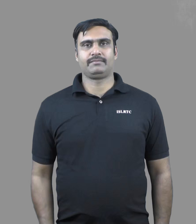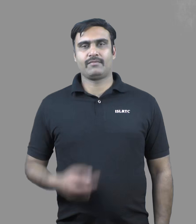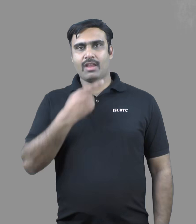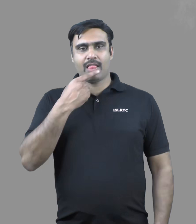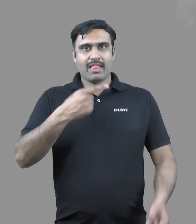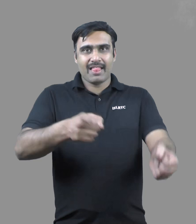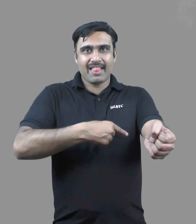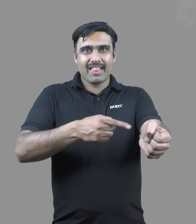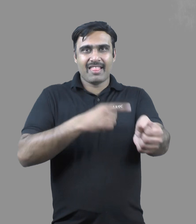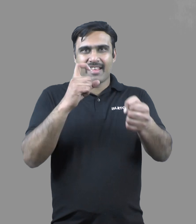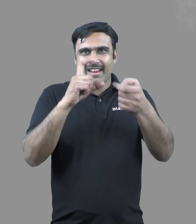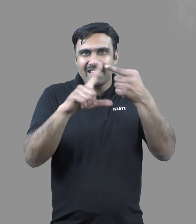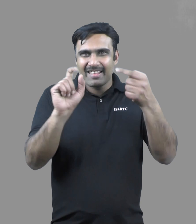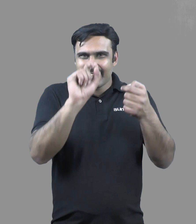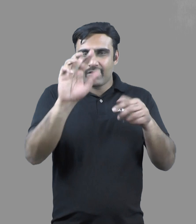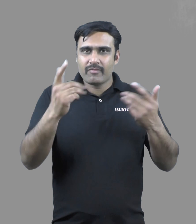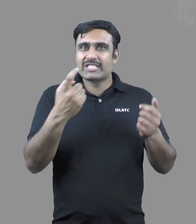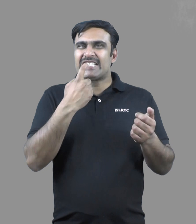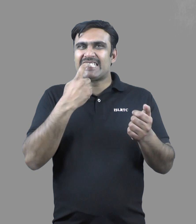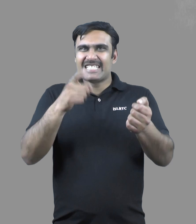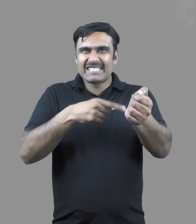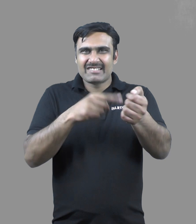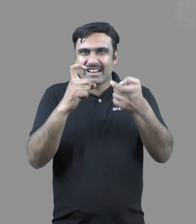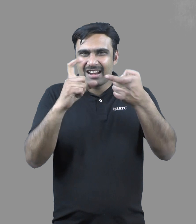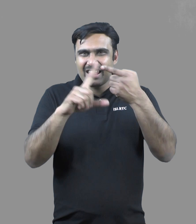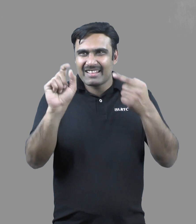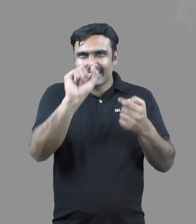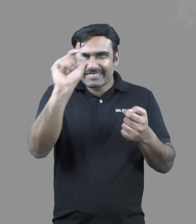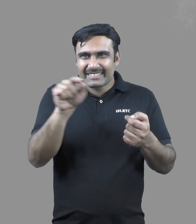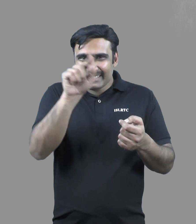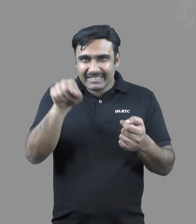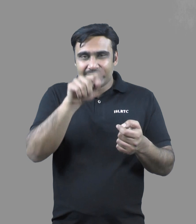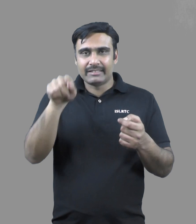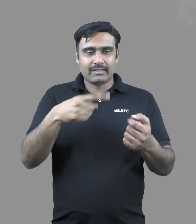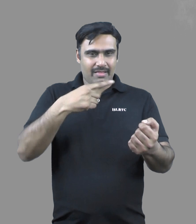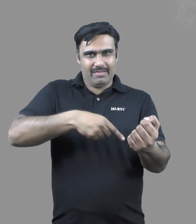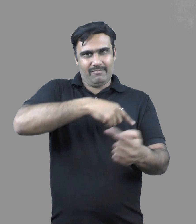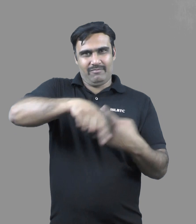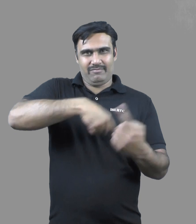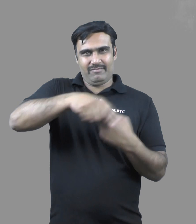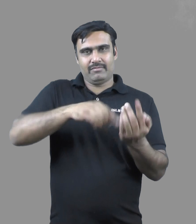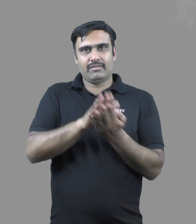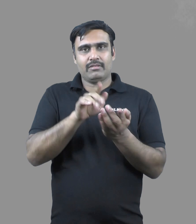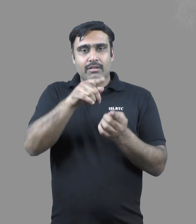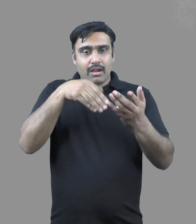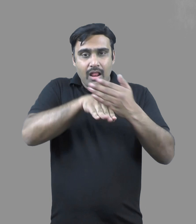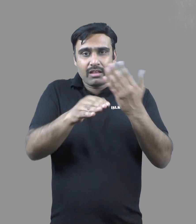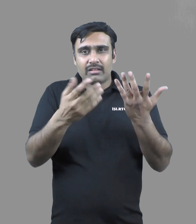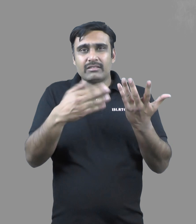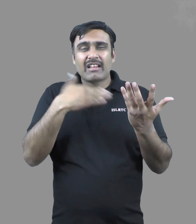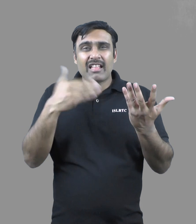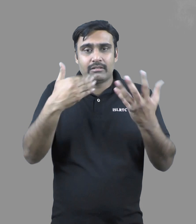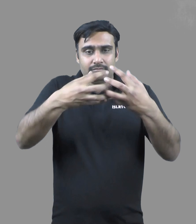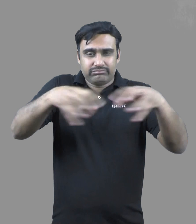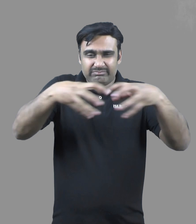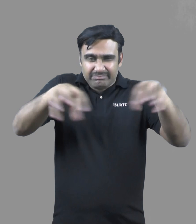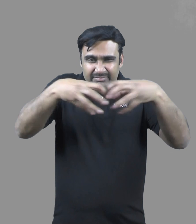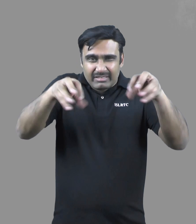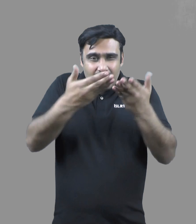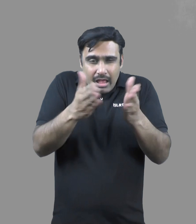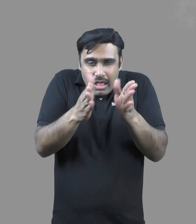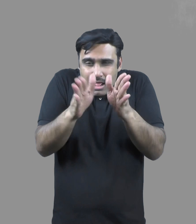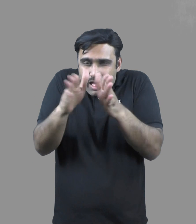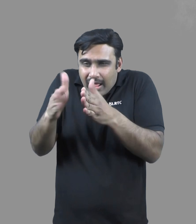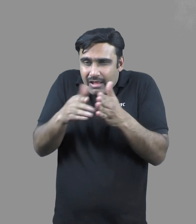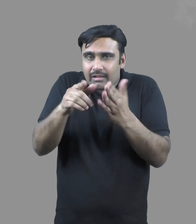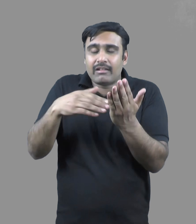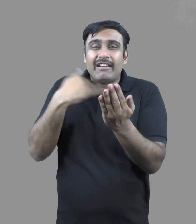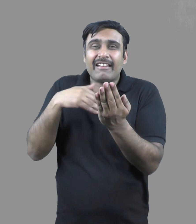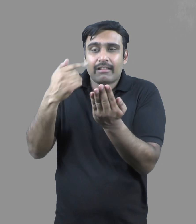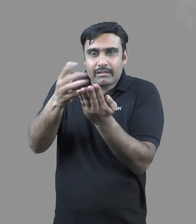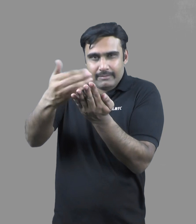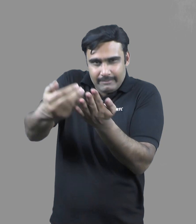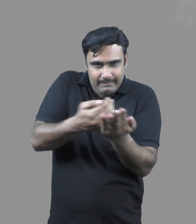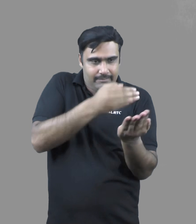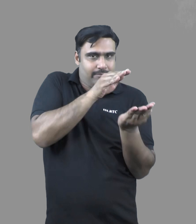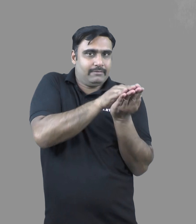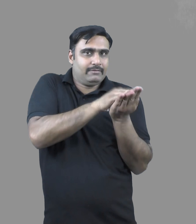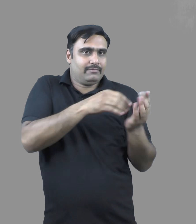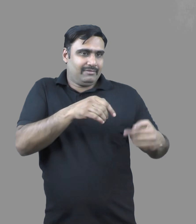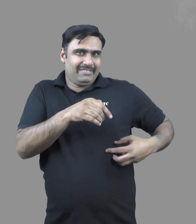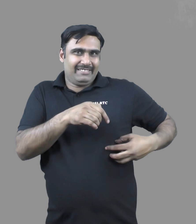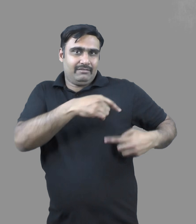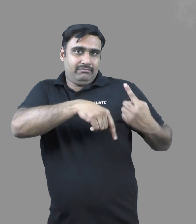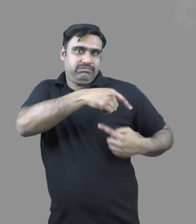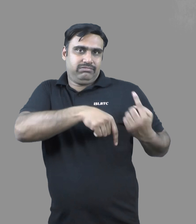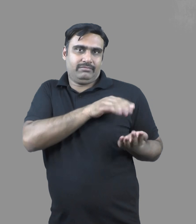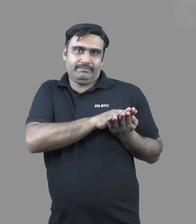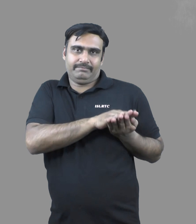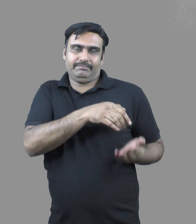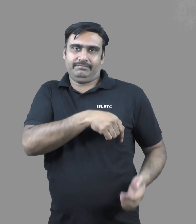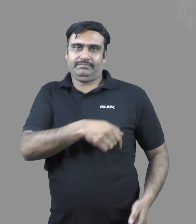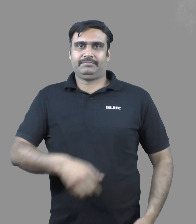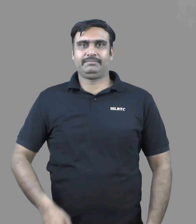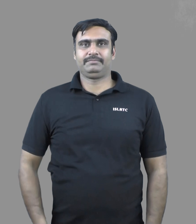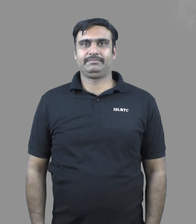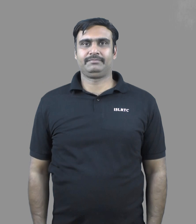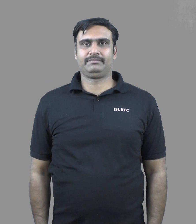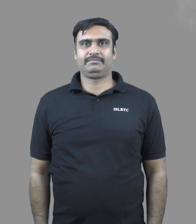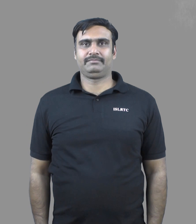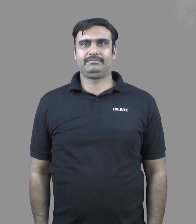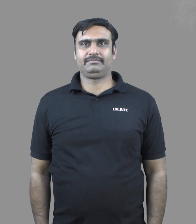Hemolysis